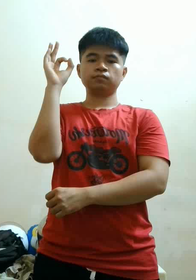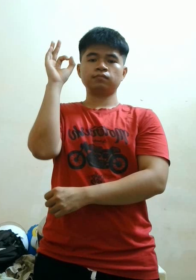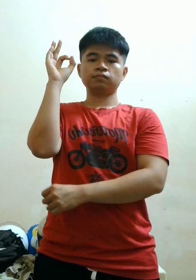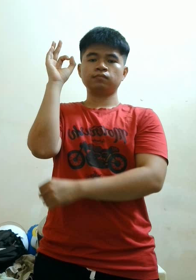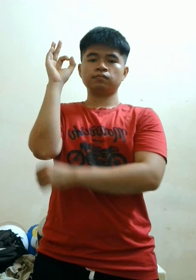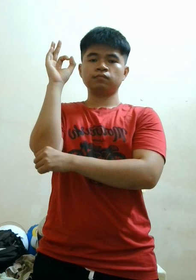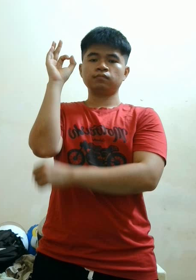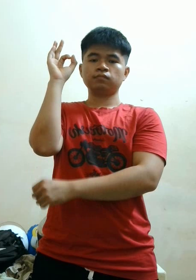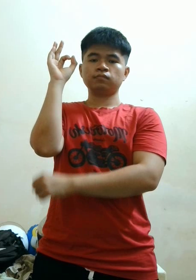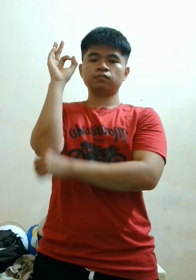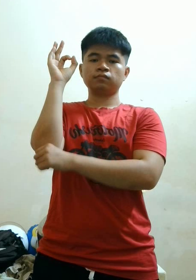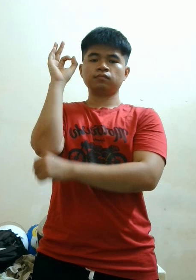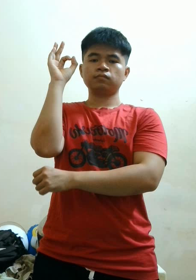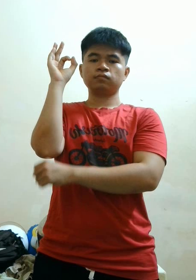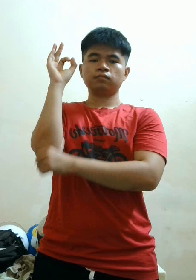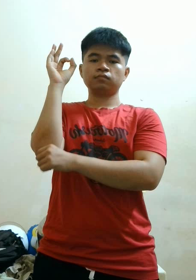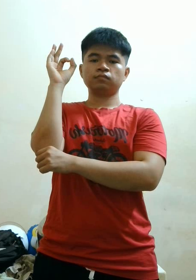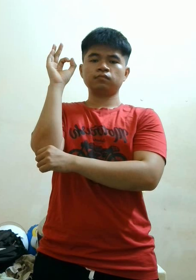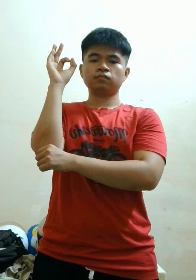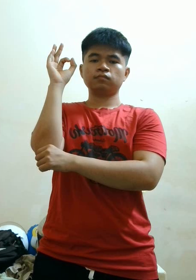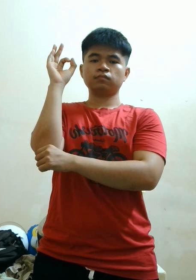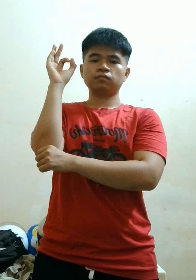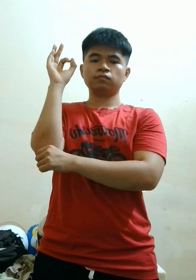buoi trua